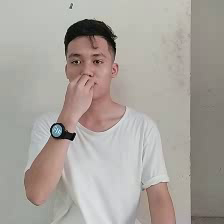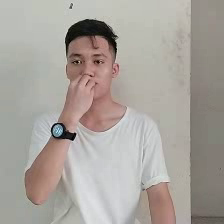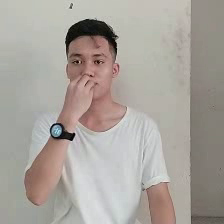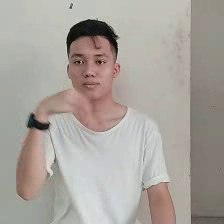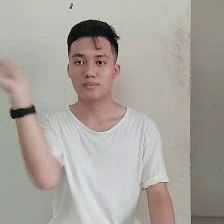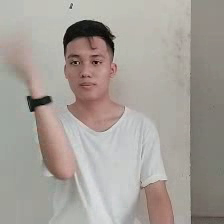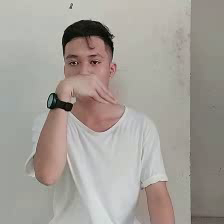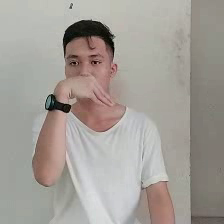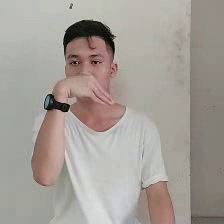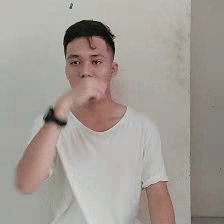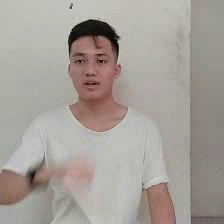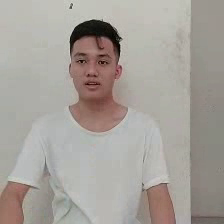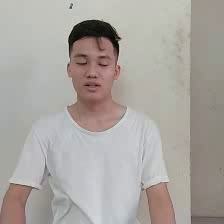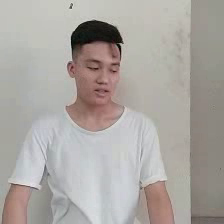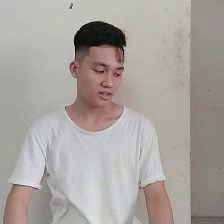Nói xấu